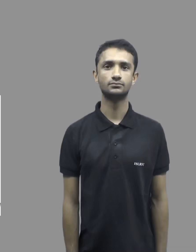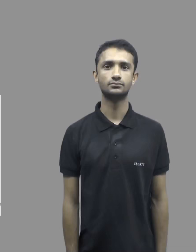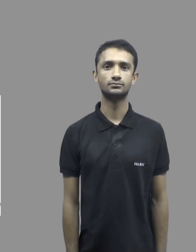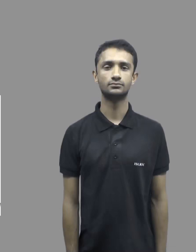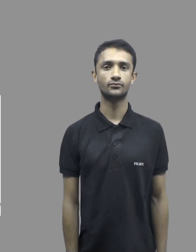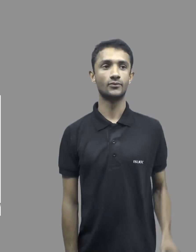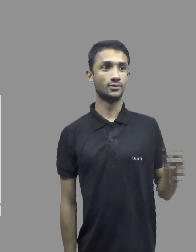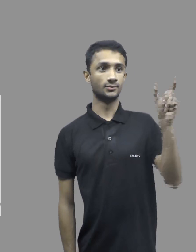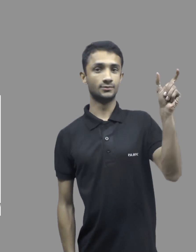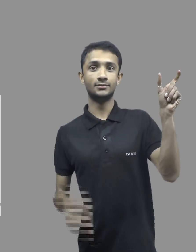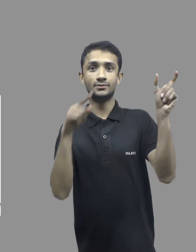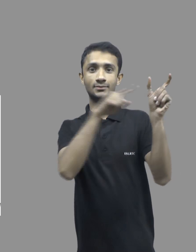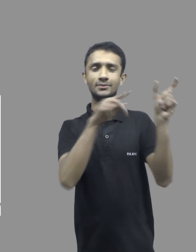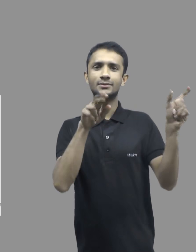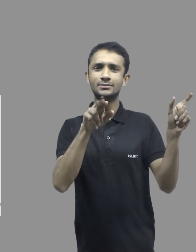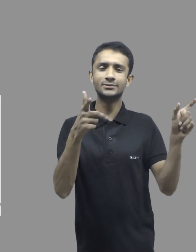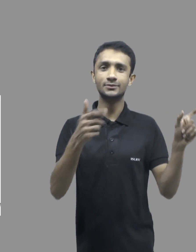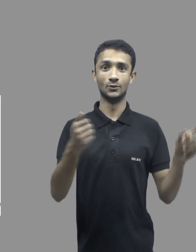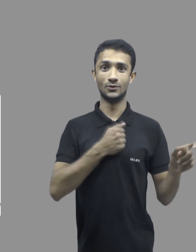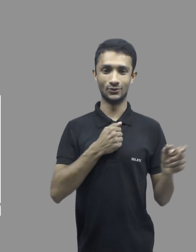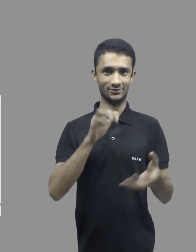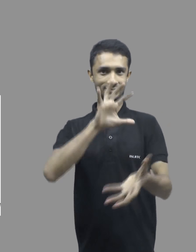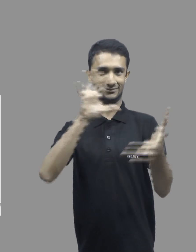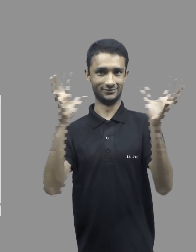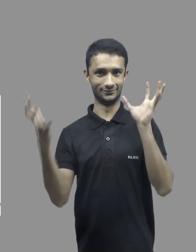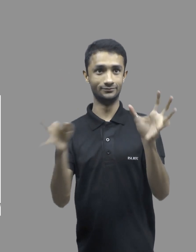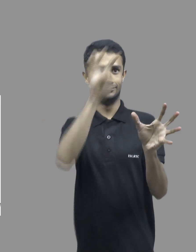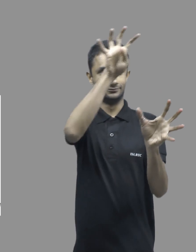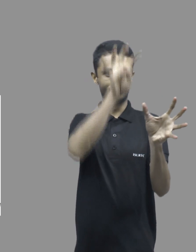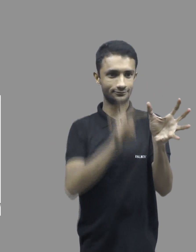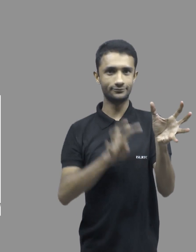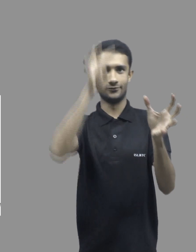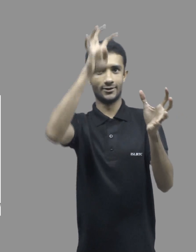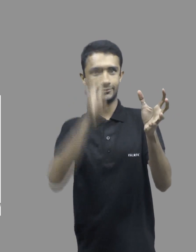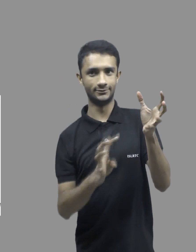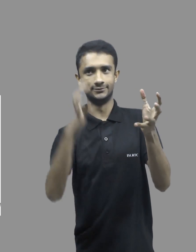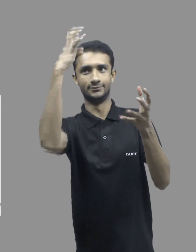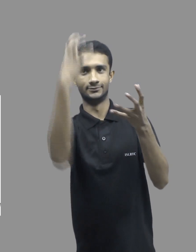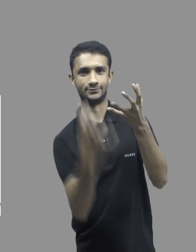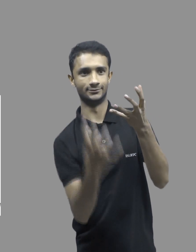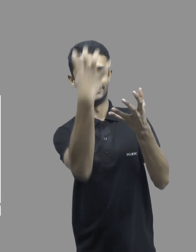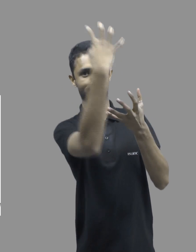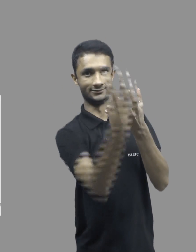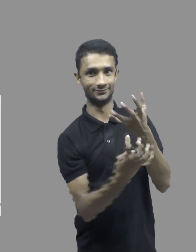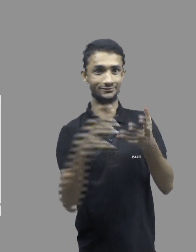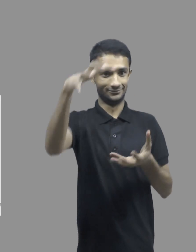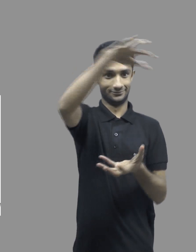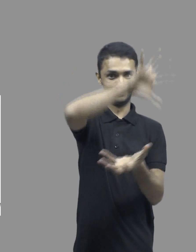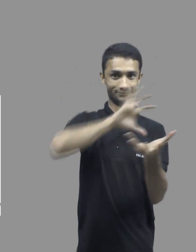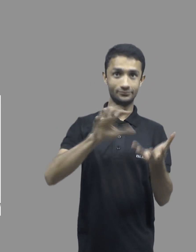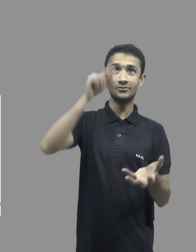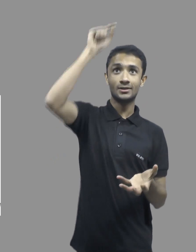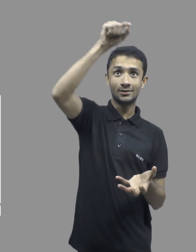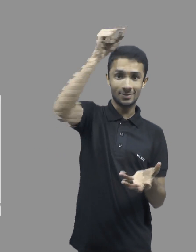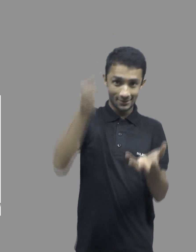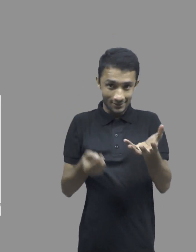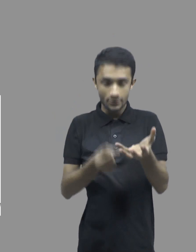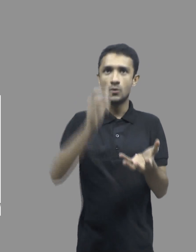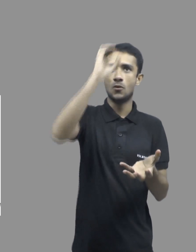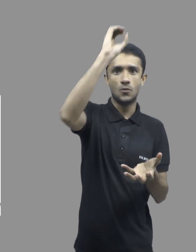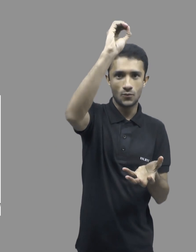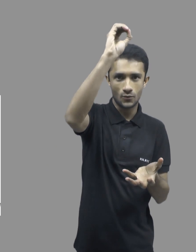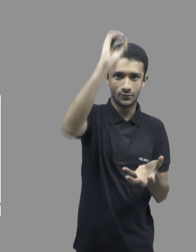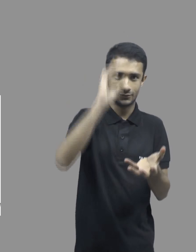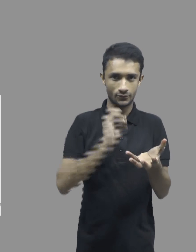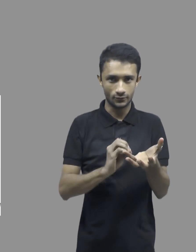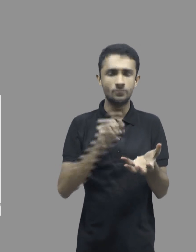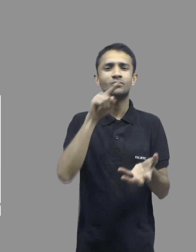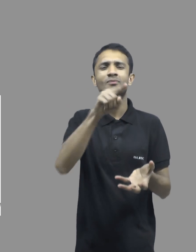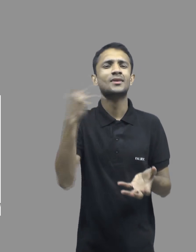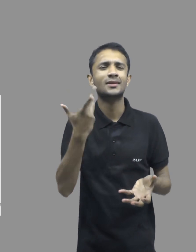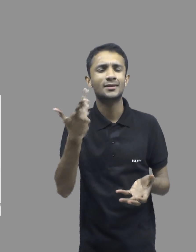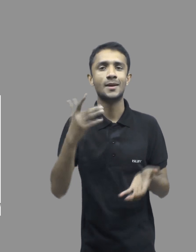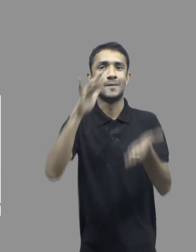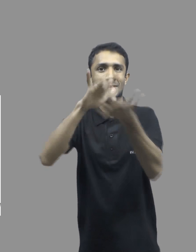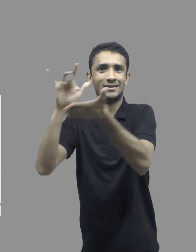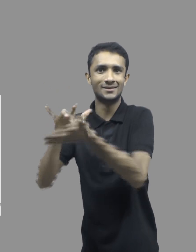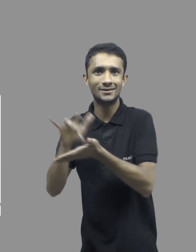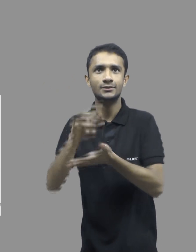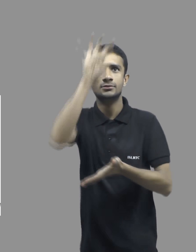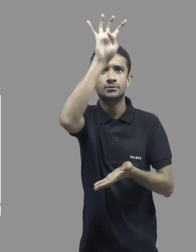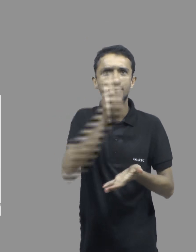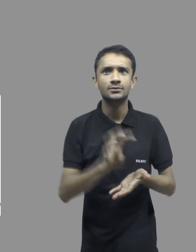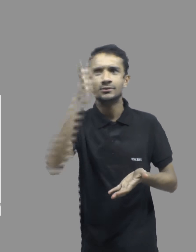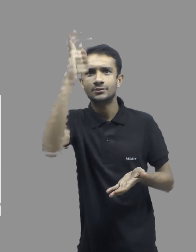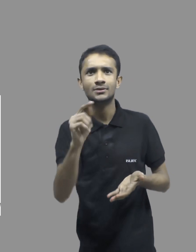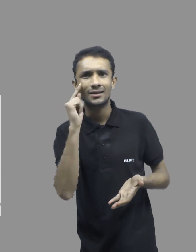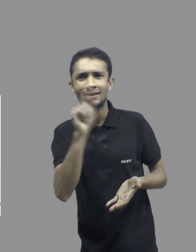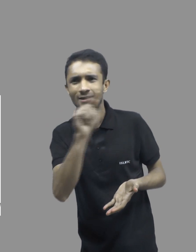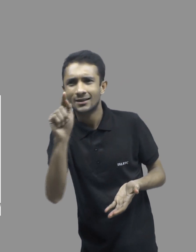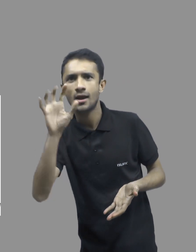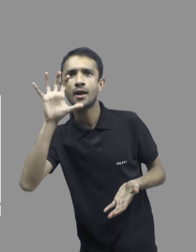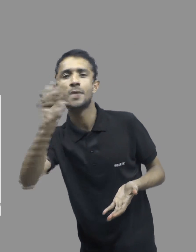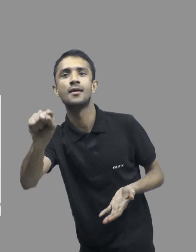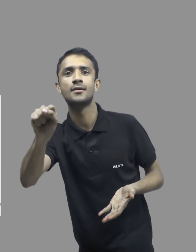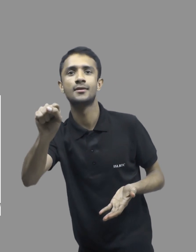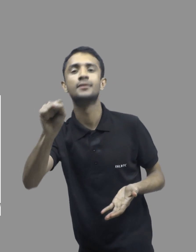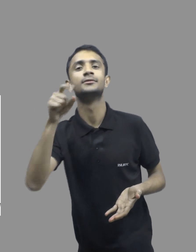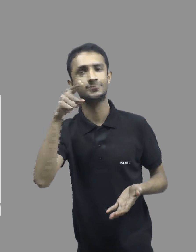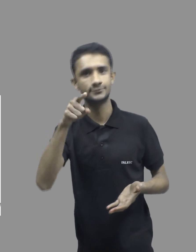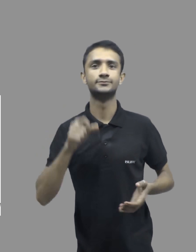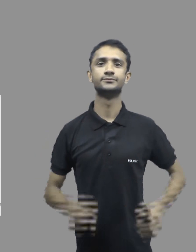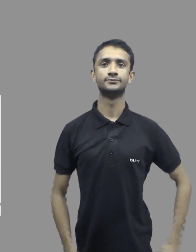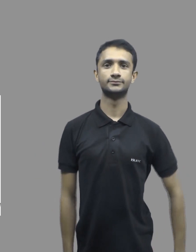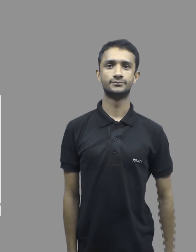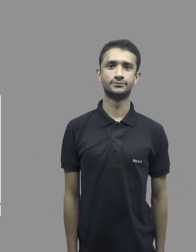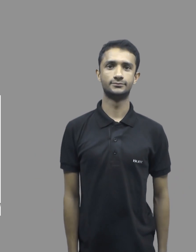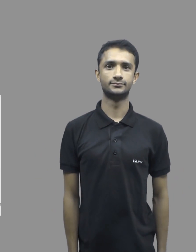Longitude